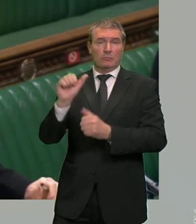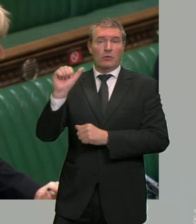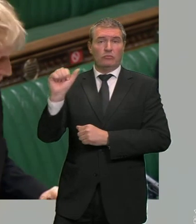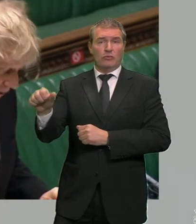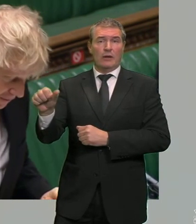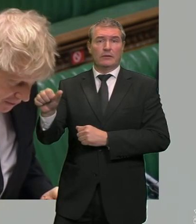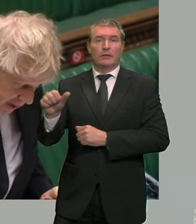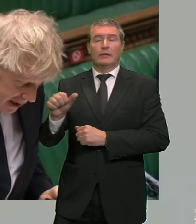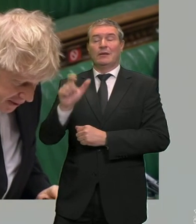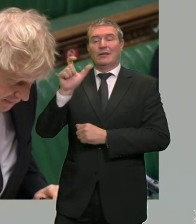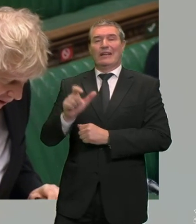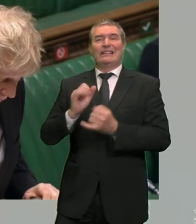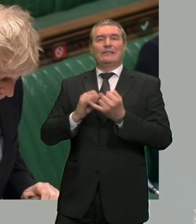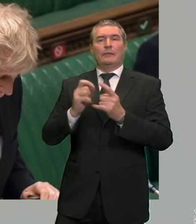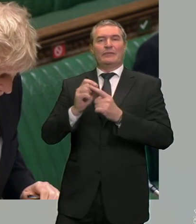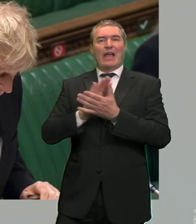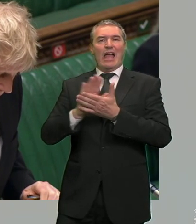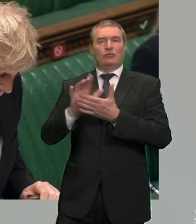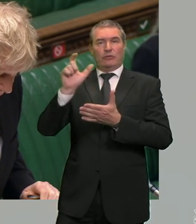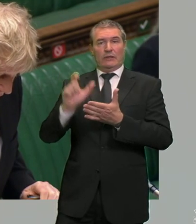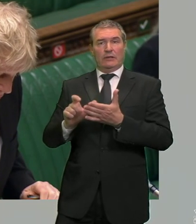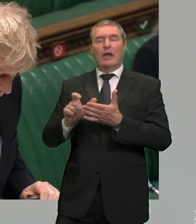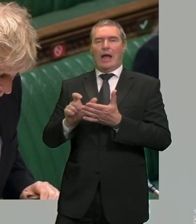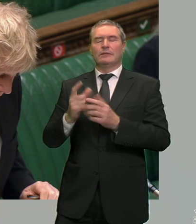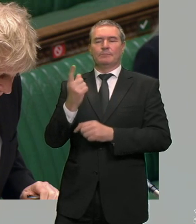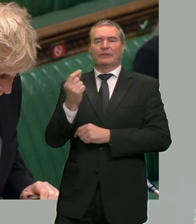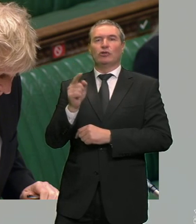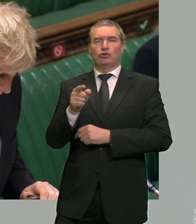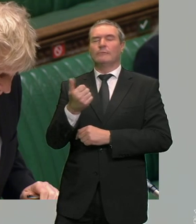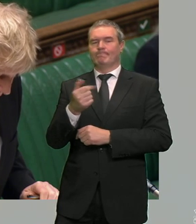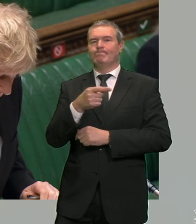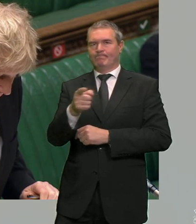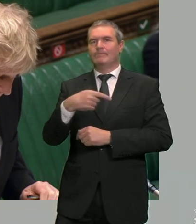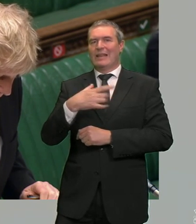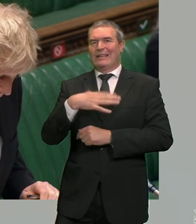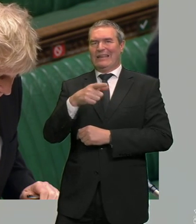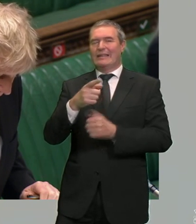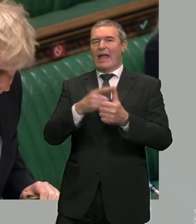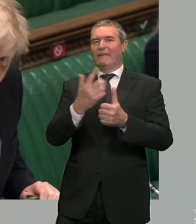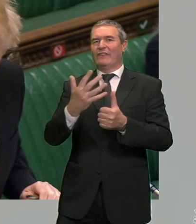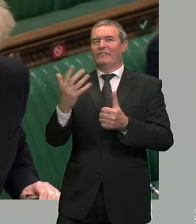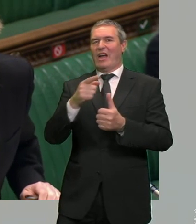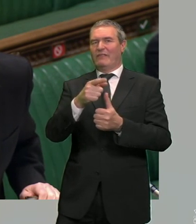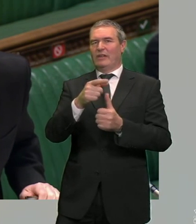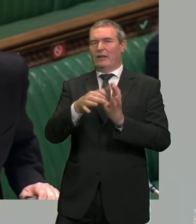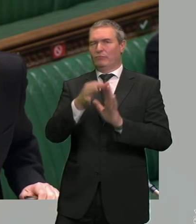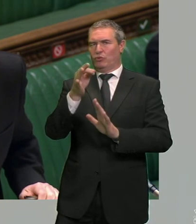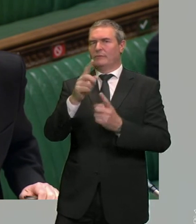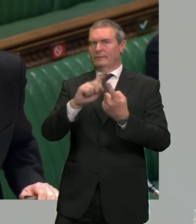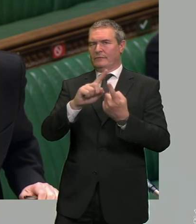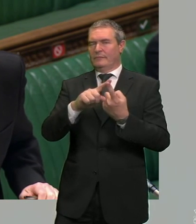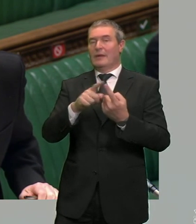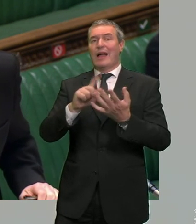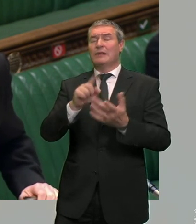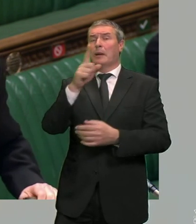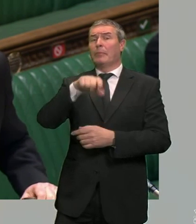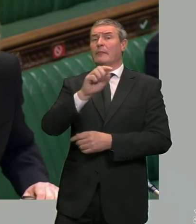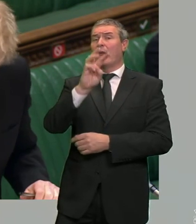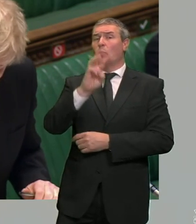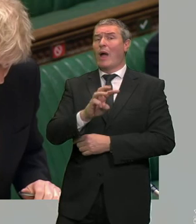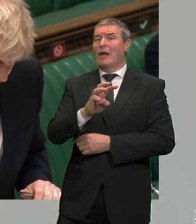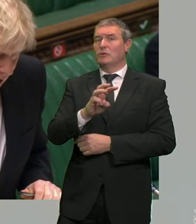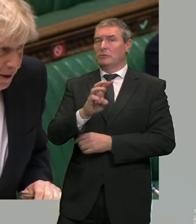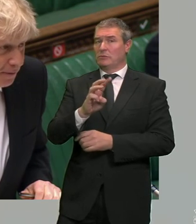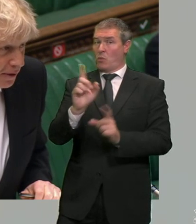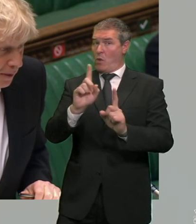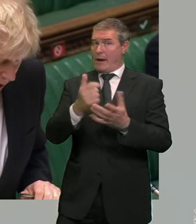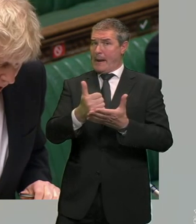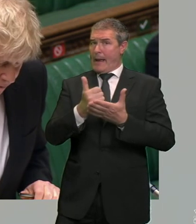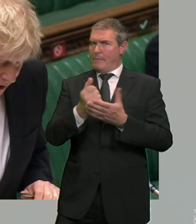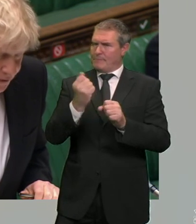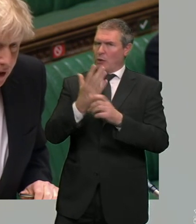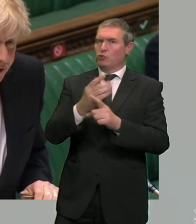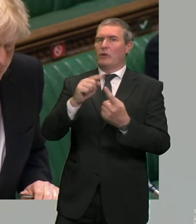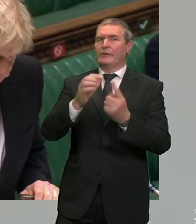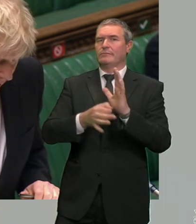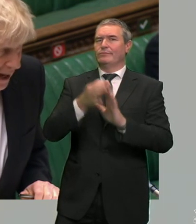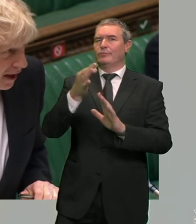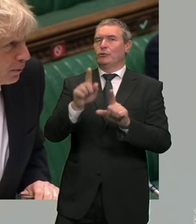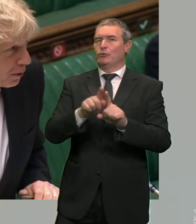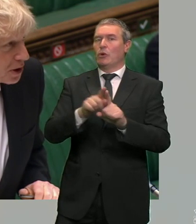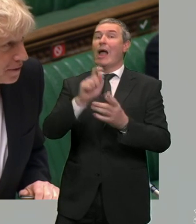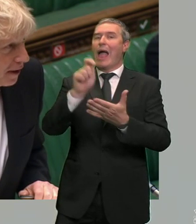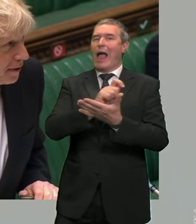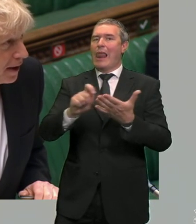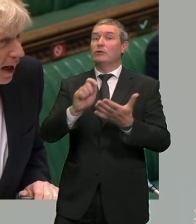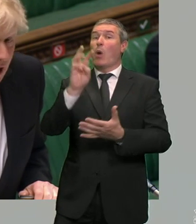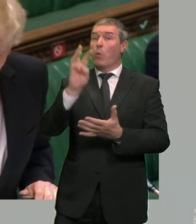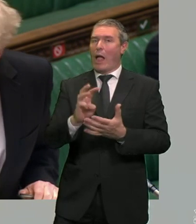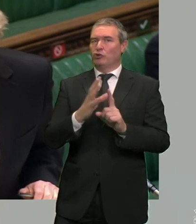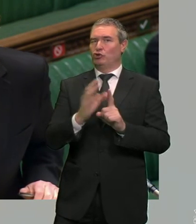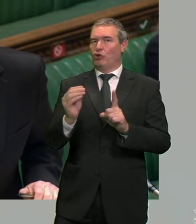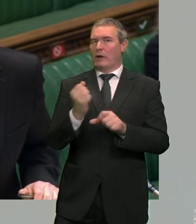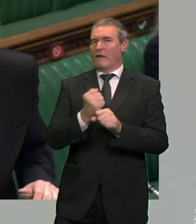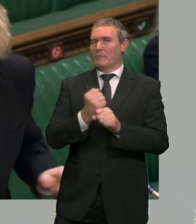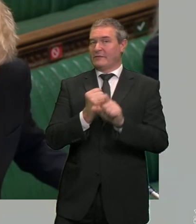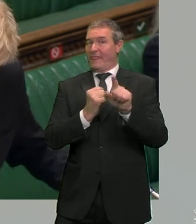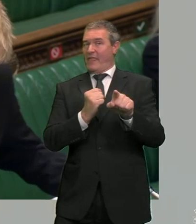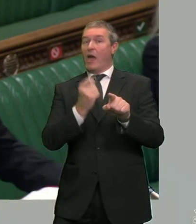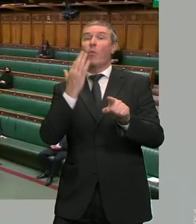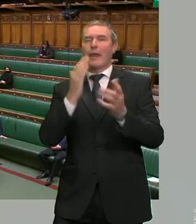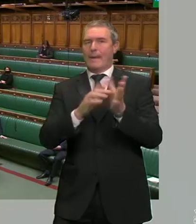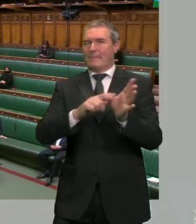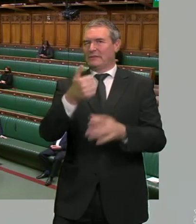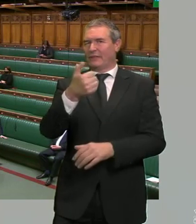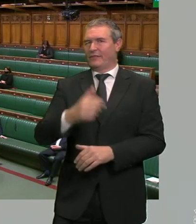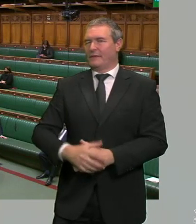Sir Peter Hendy has rightly identified the potential of the A55, and the best thing the people of Wales can do to guarantee these vital upgrades is elect a Welsh Conservative Government on 6 May.